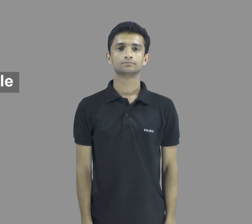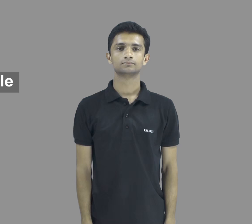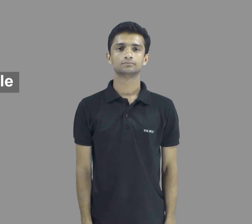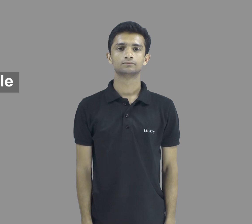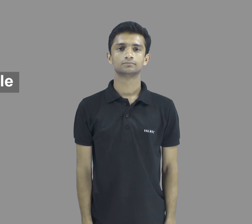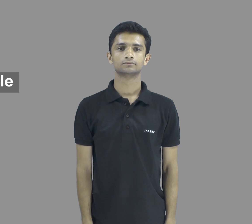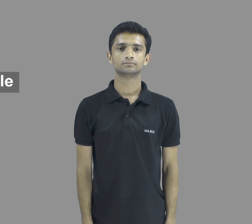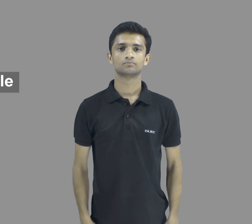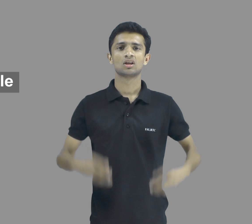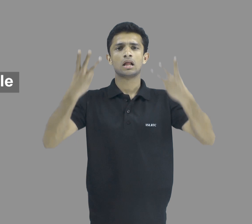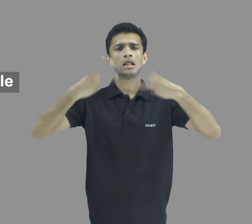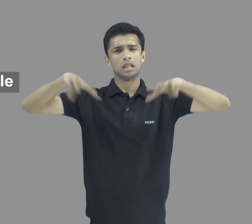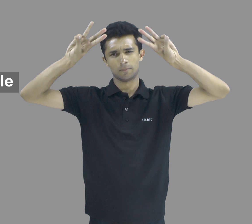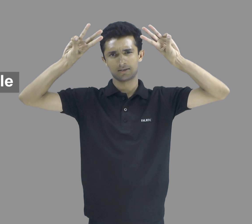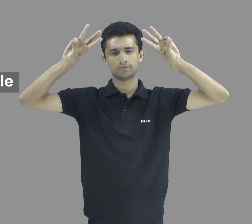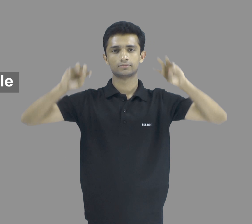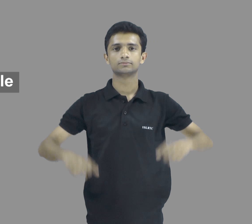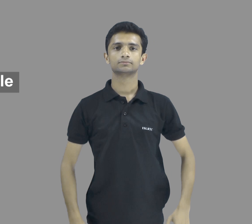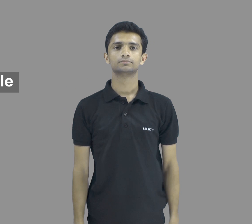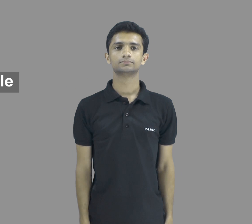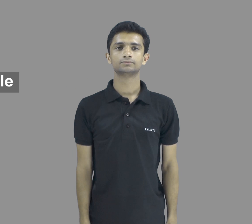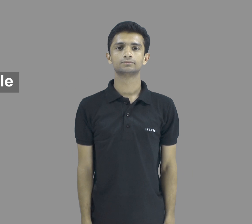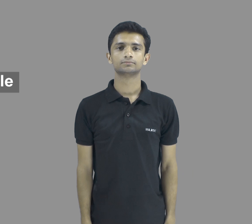Triple